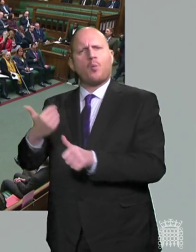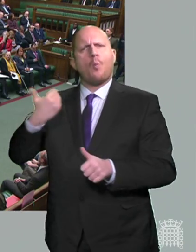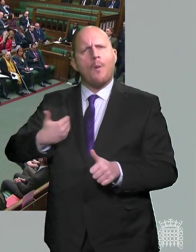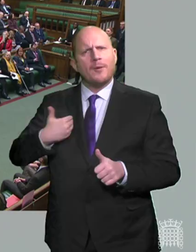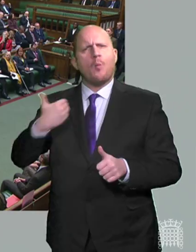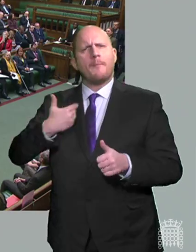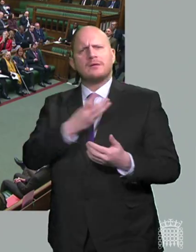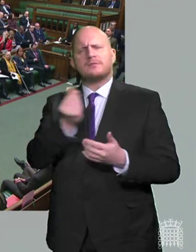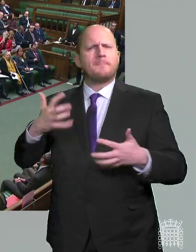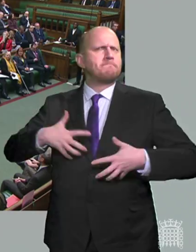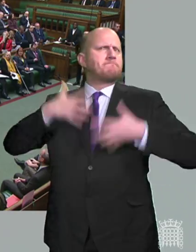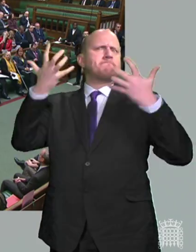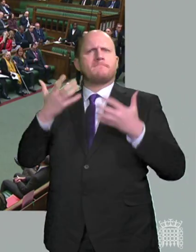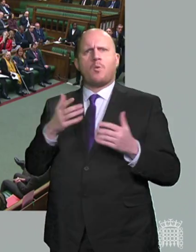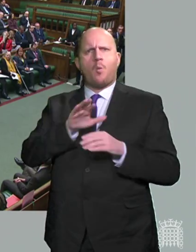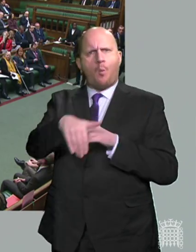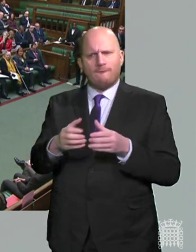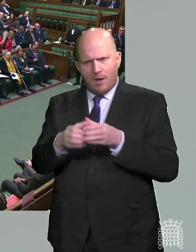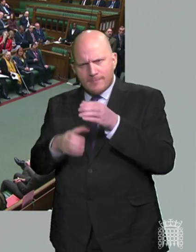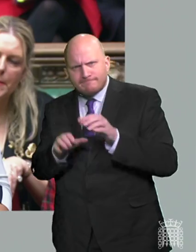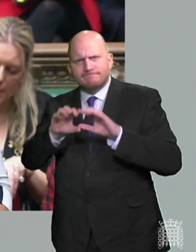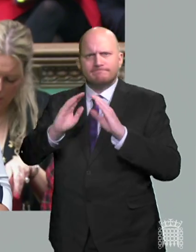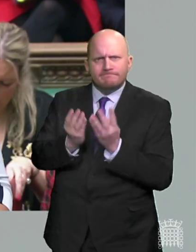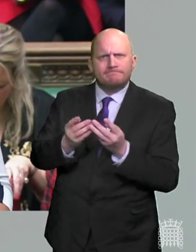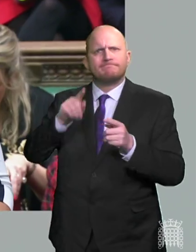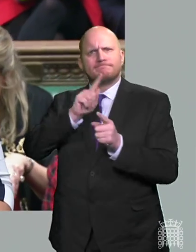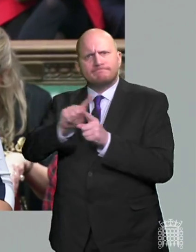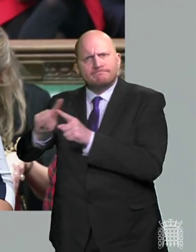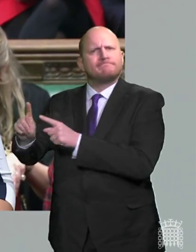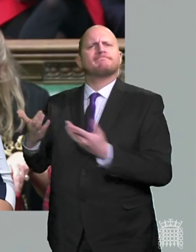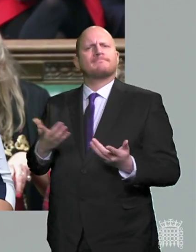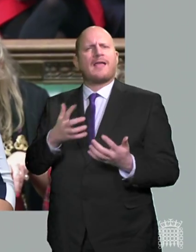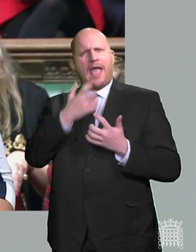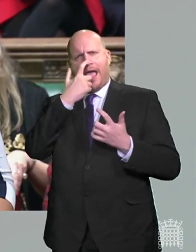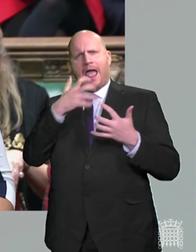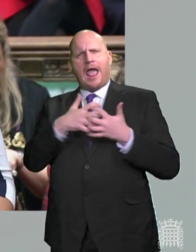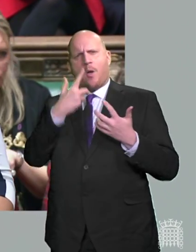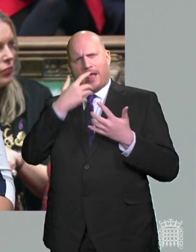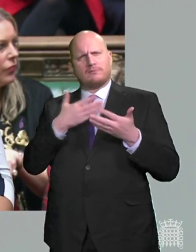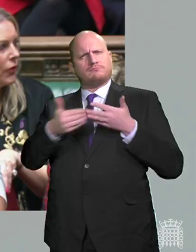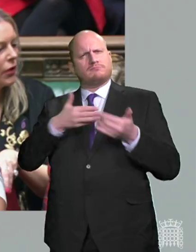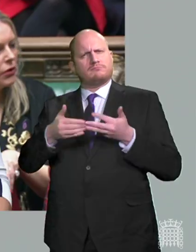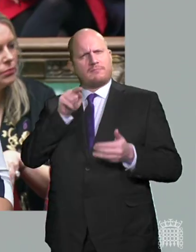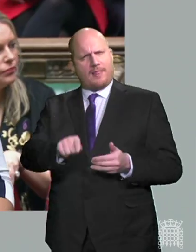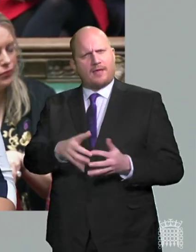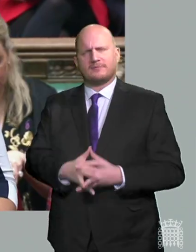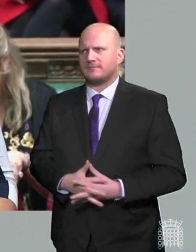I thank the Health and Social Care Committee for its IMMDS follow-up report.